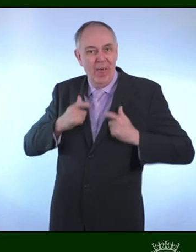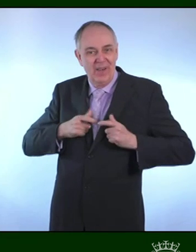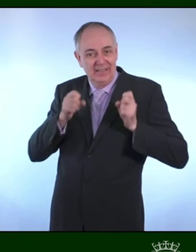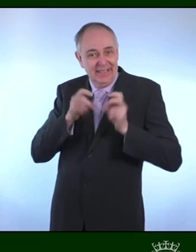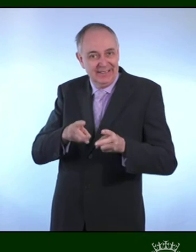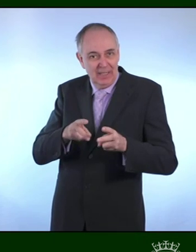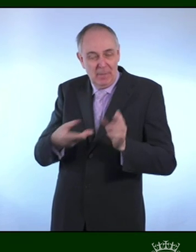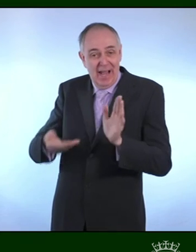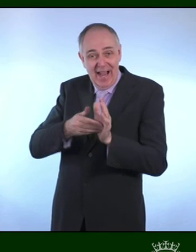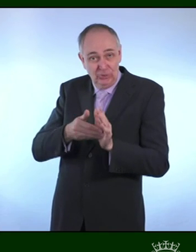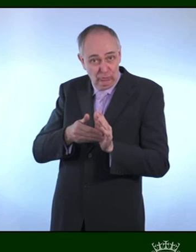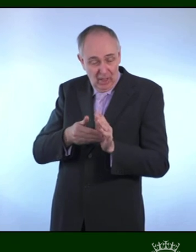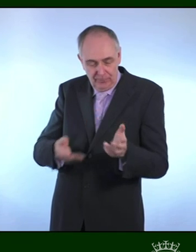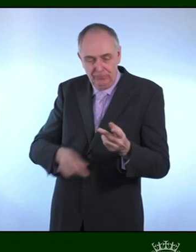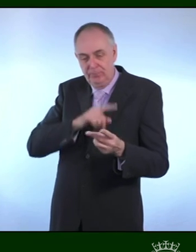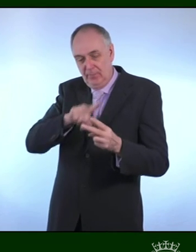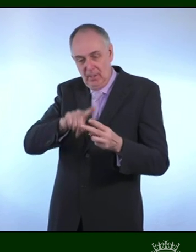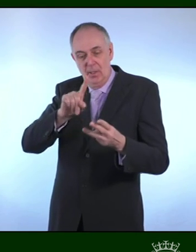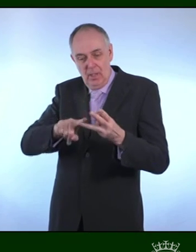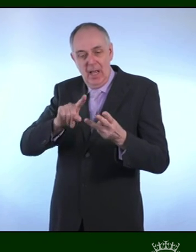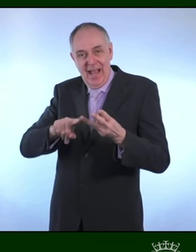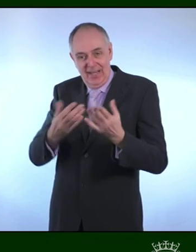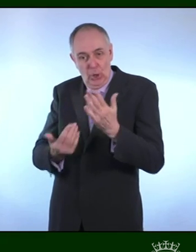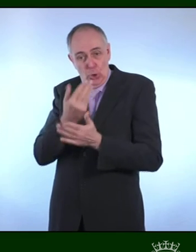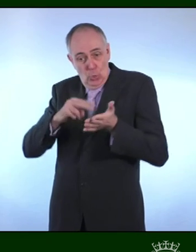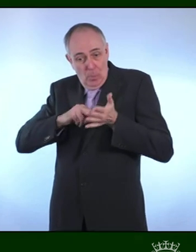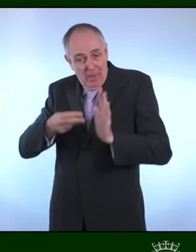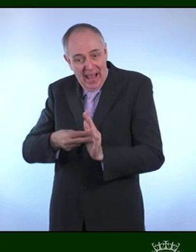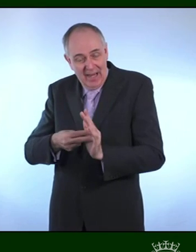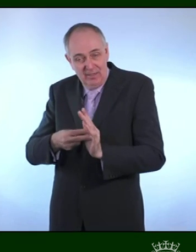And, as I say, we will be bringing forward a package for the self-employed.